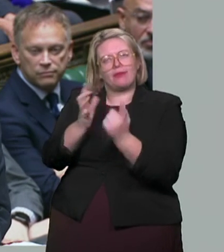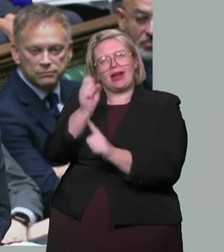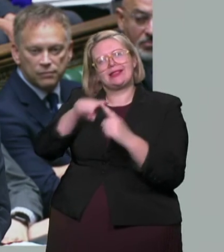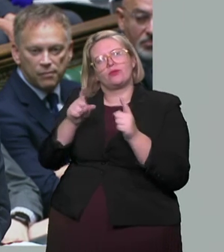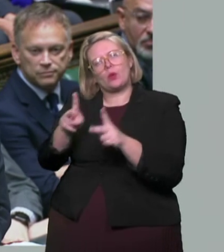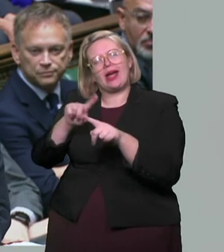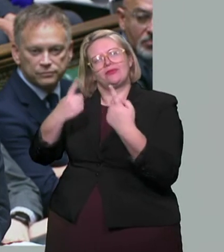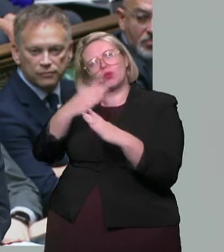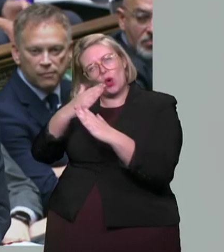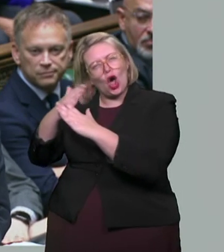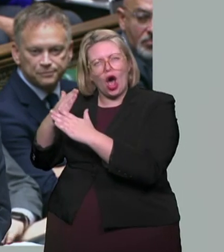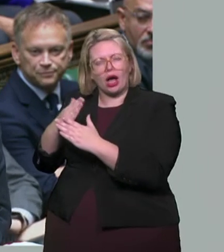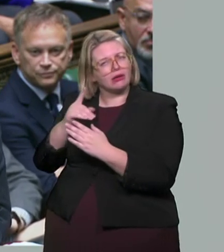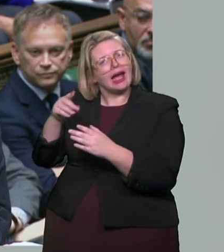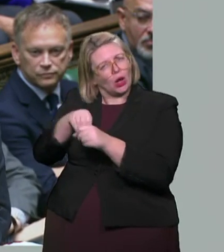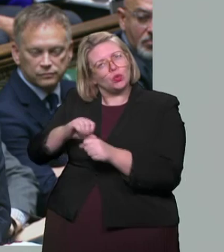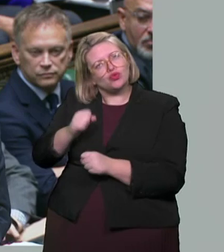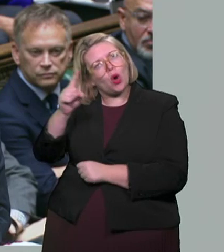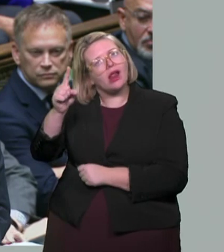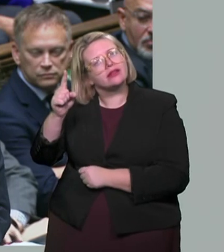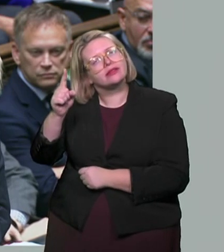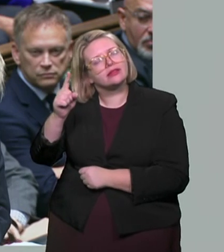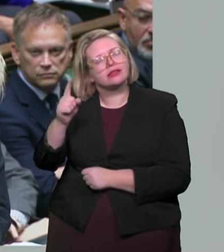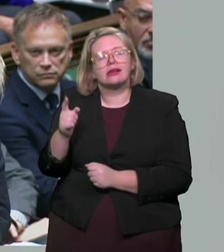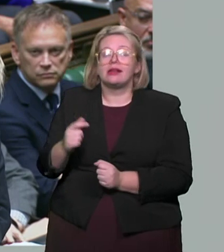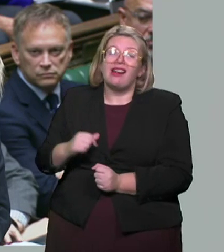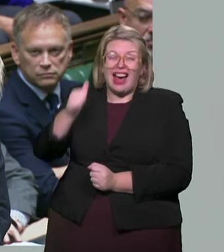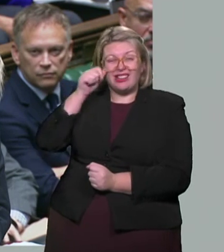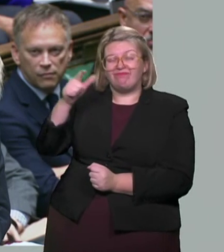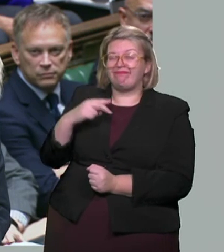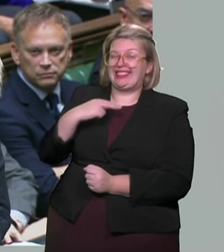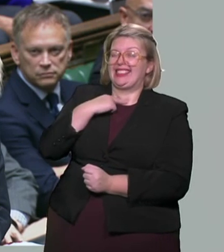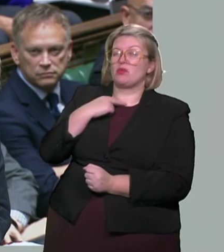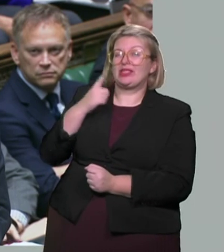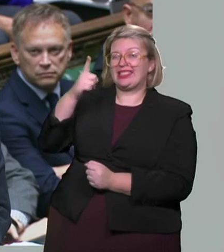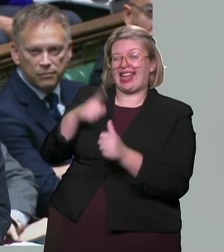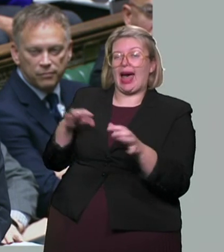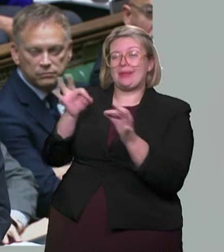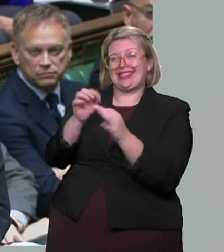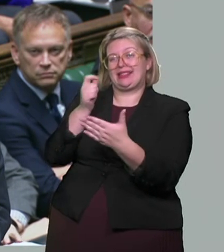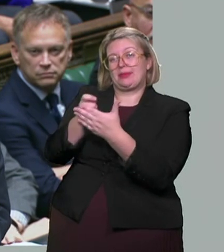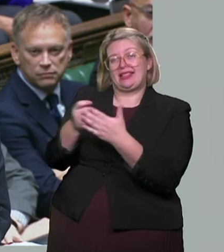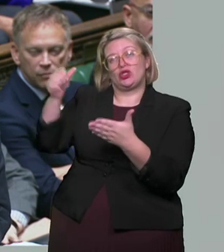I know that there was disappointment about the Acorn bid in Aberdeen.